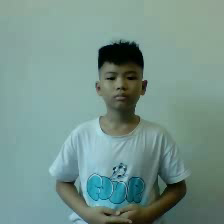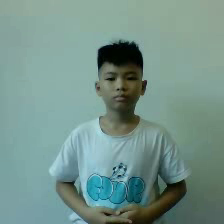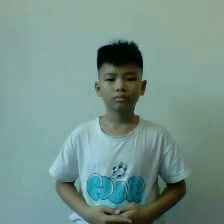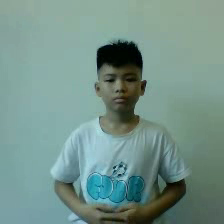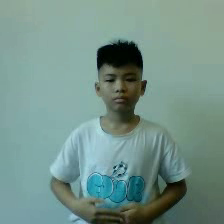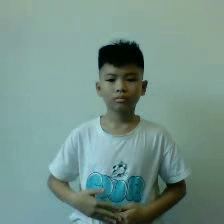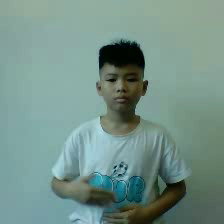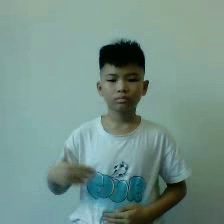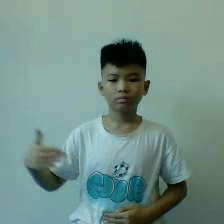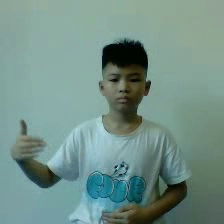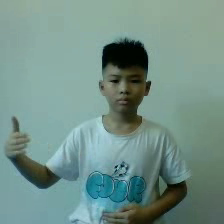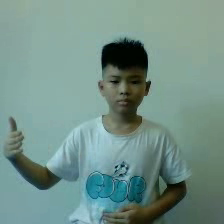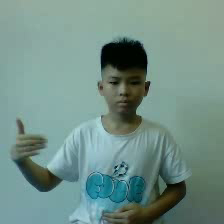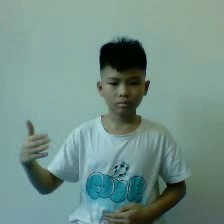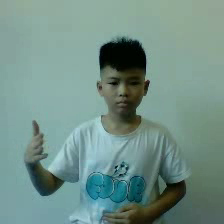Cá